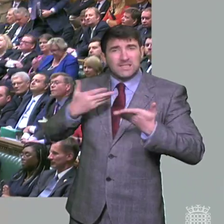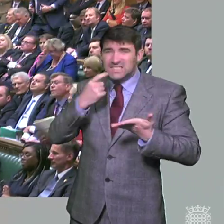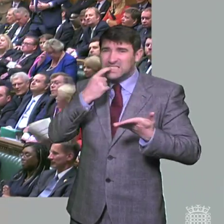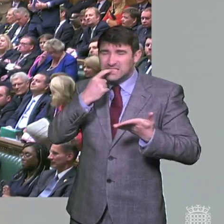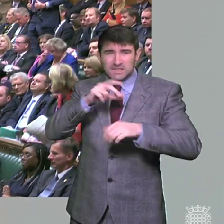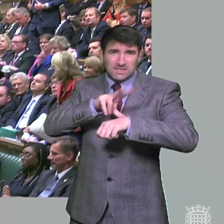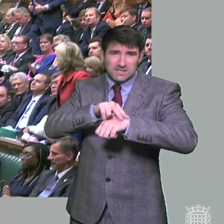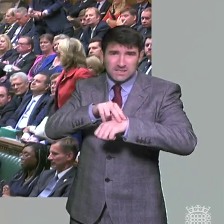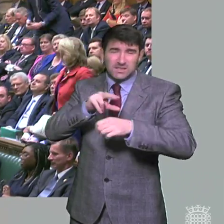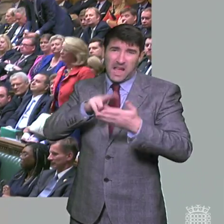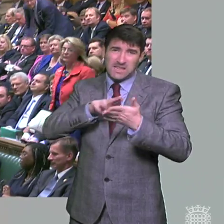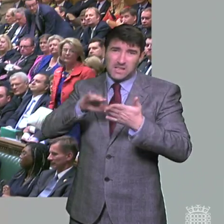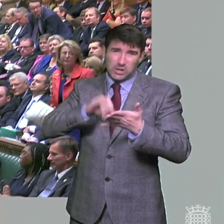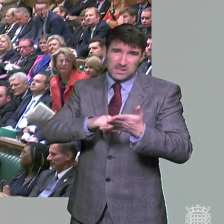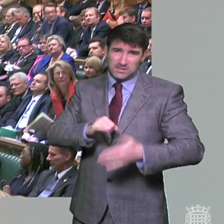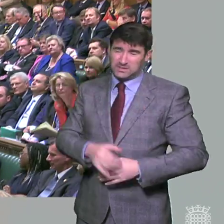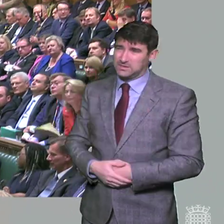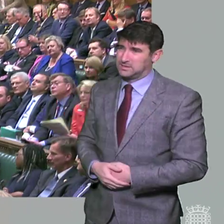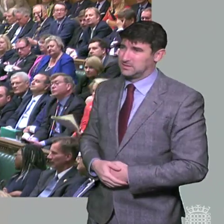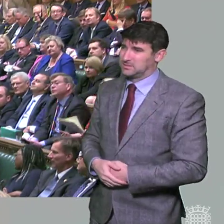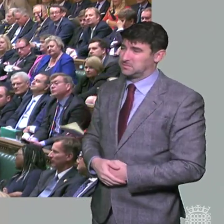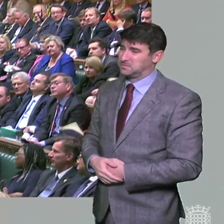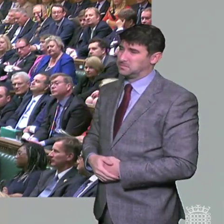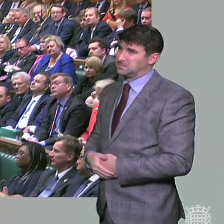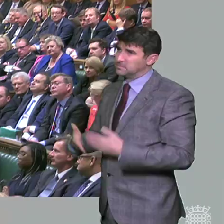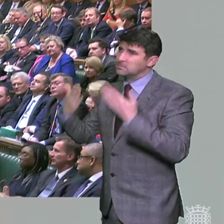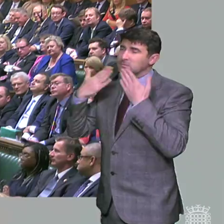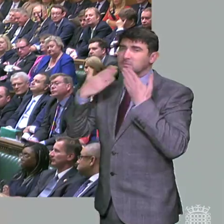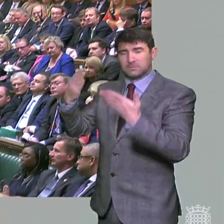I thank my honourable Friend for her question. She is absolutely right.